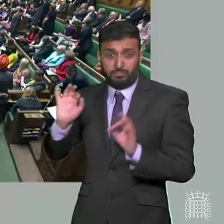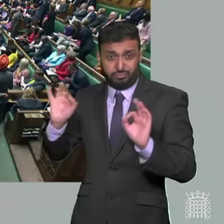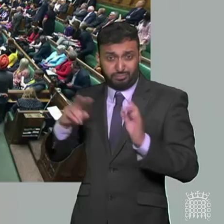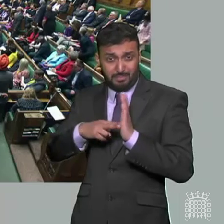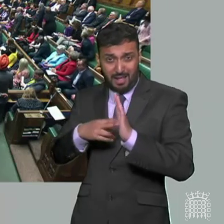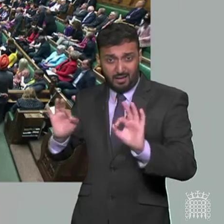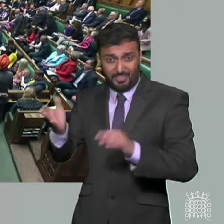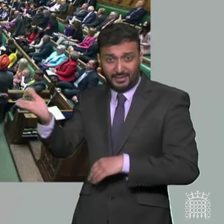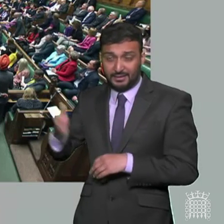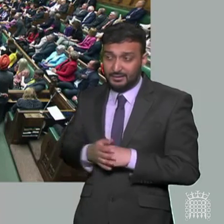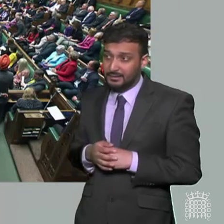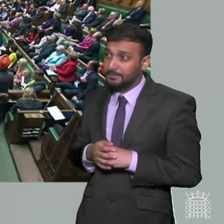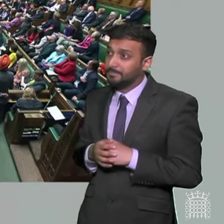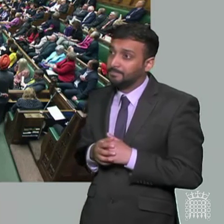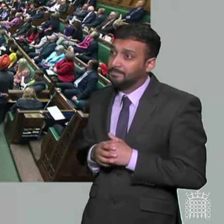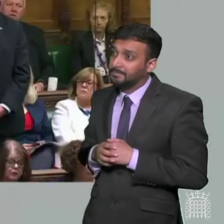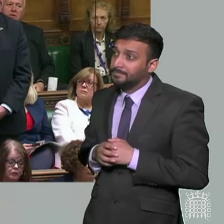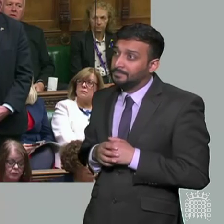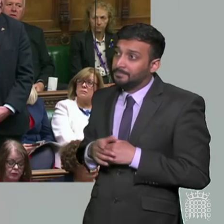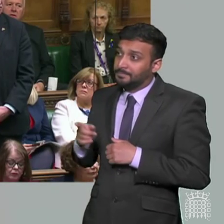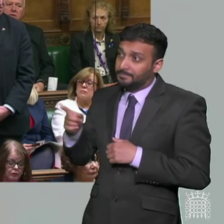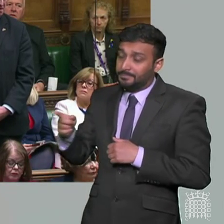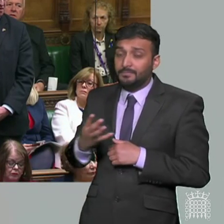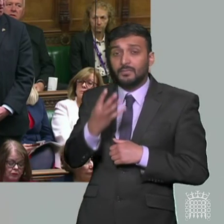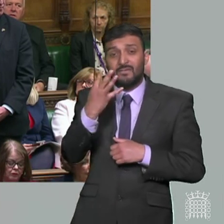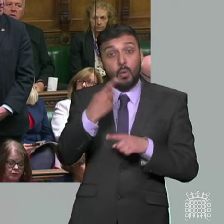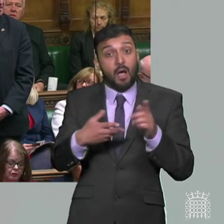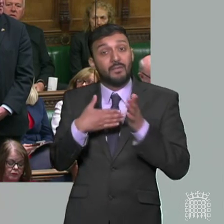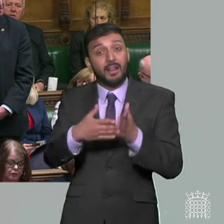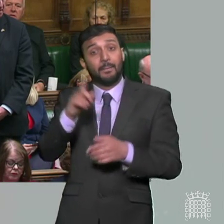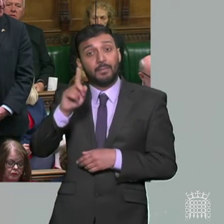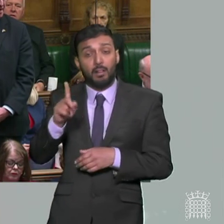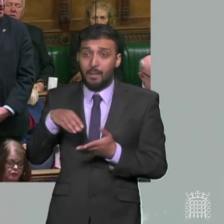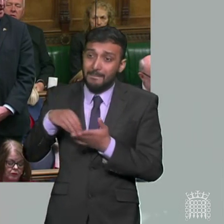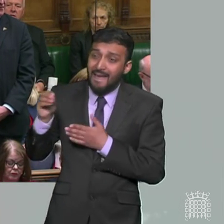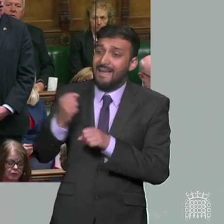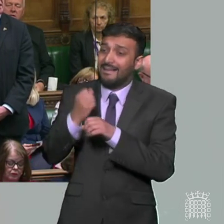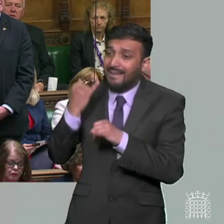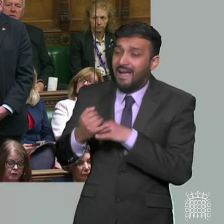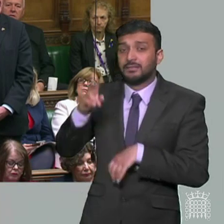Some 4.5 million people pay for their gas and electricity through a prepayment meter.